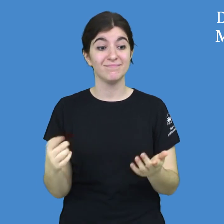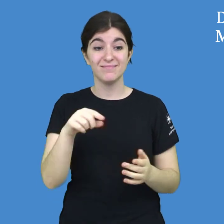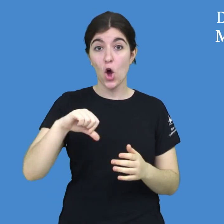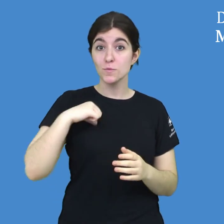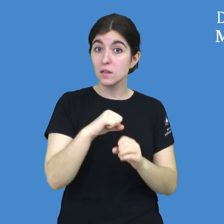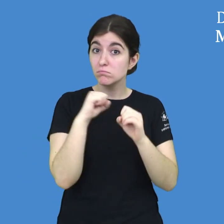hospital